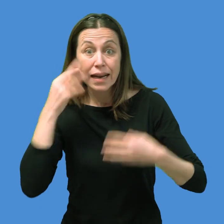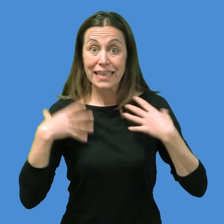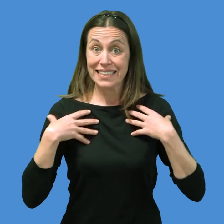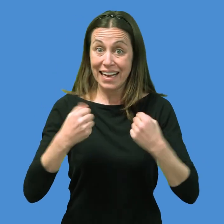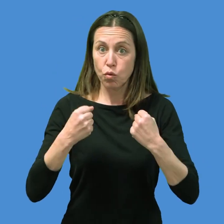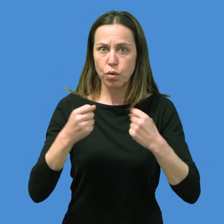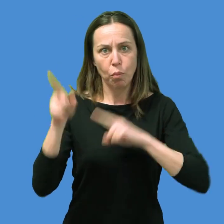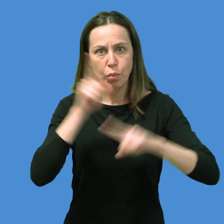sano